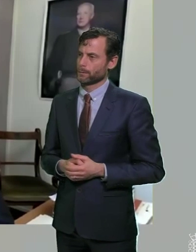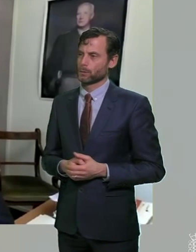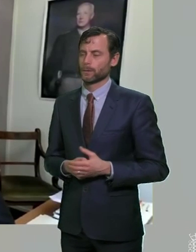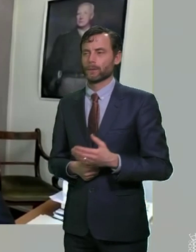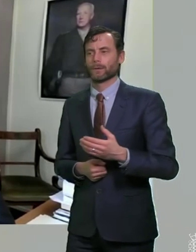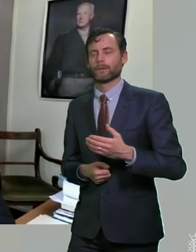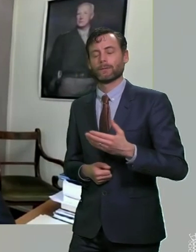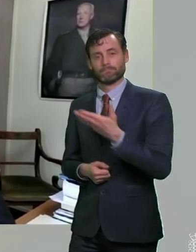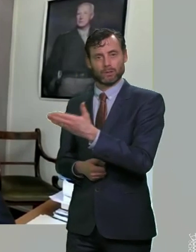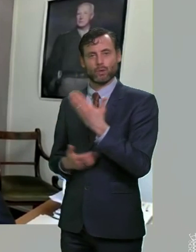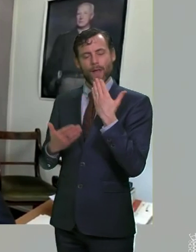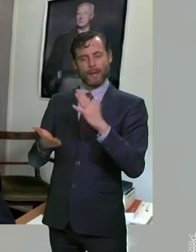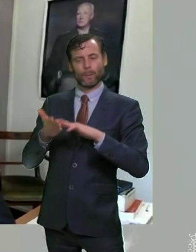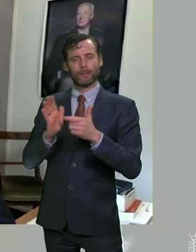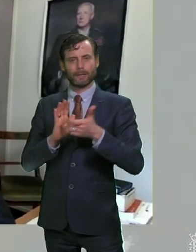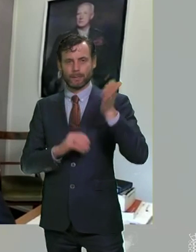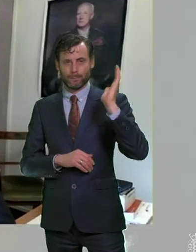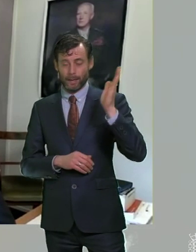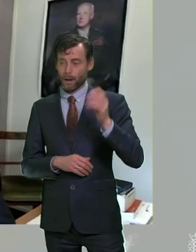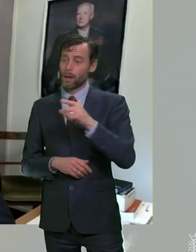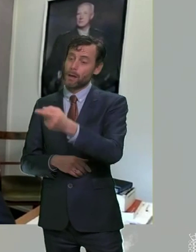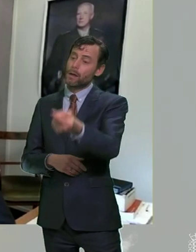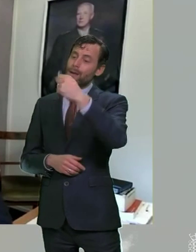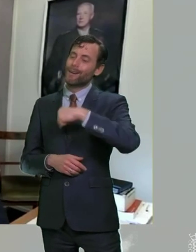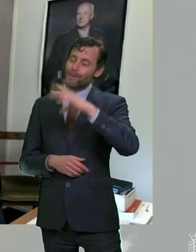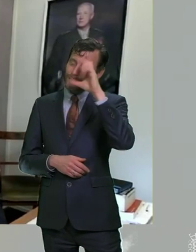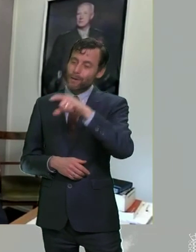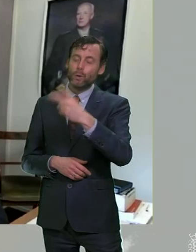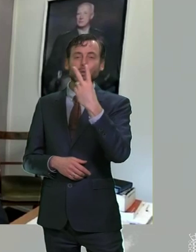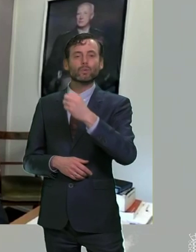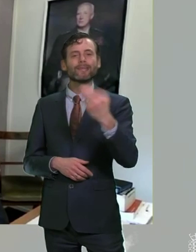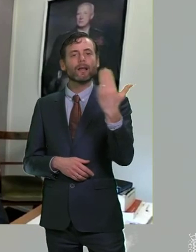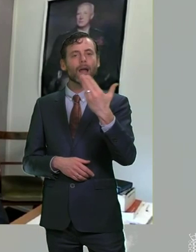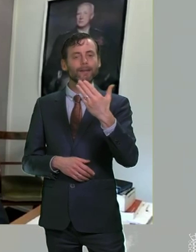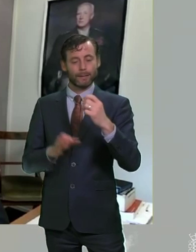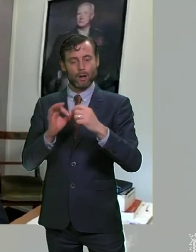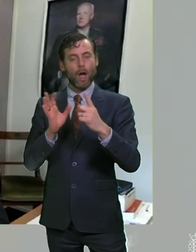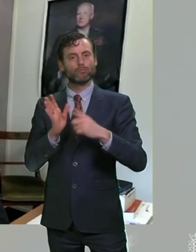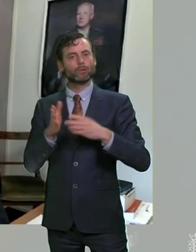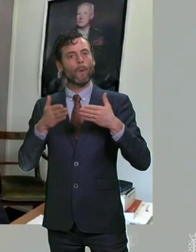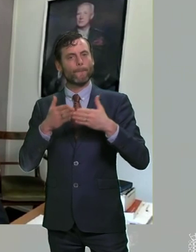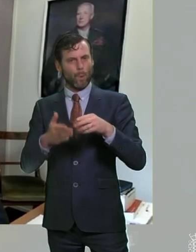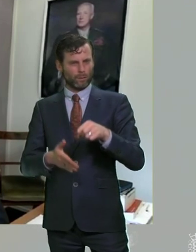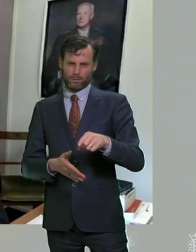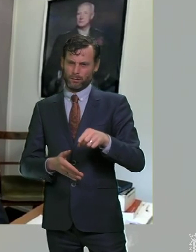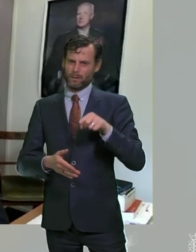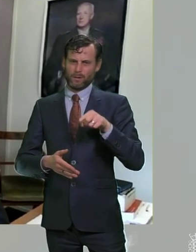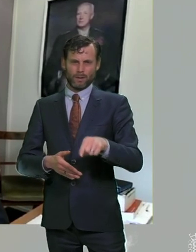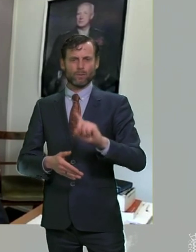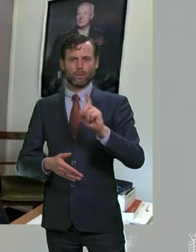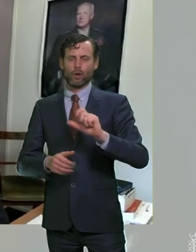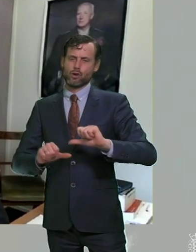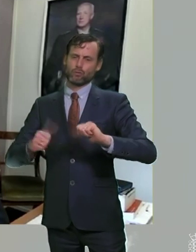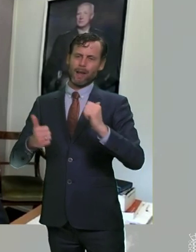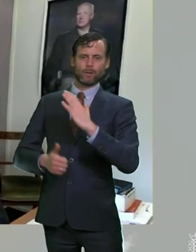My right honourable Friend will recall from his visit in 2019 that the port of Bristol would make an excellent location for a great western freeport.